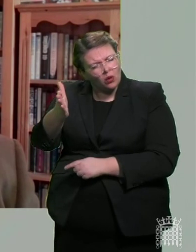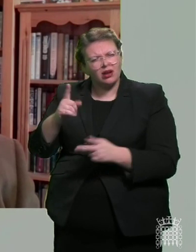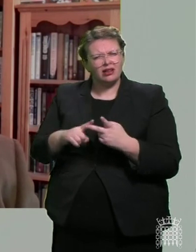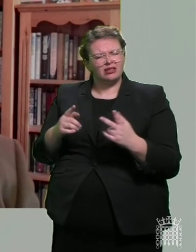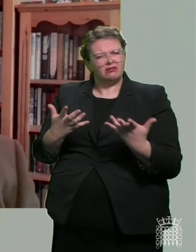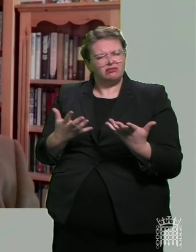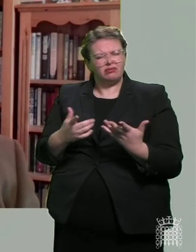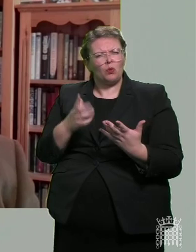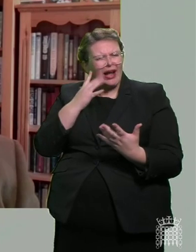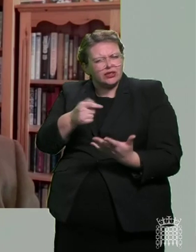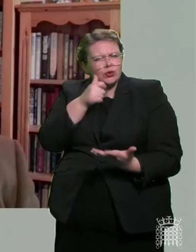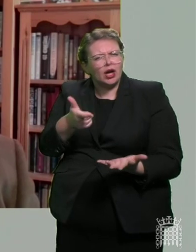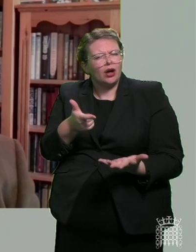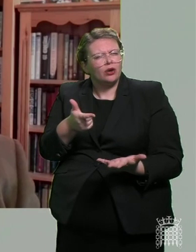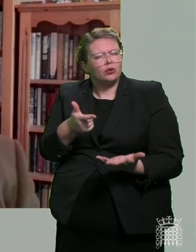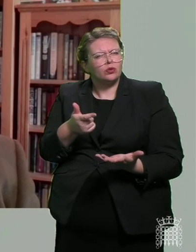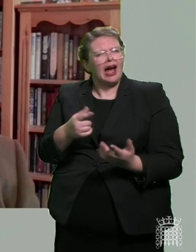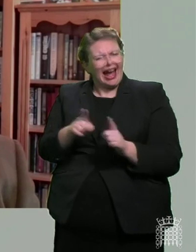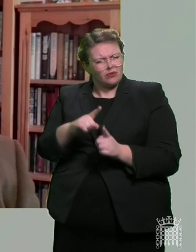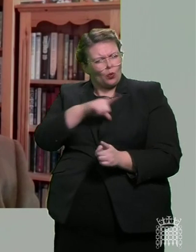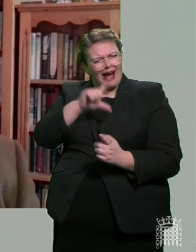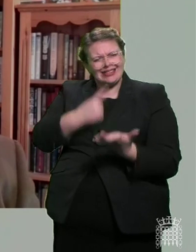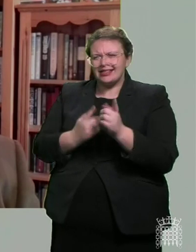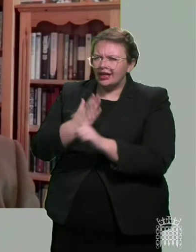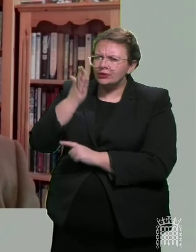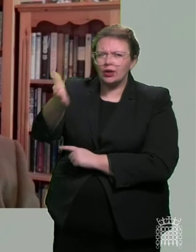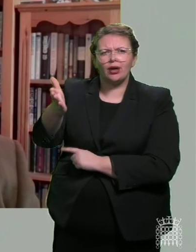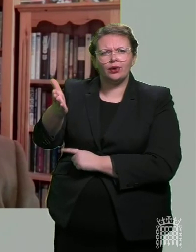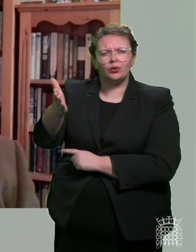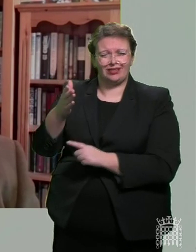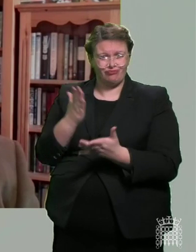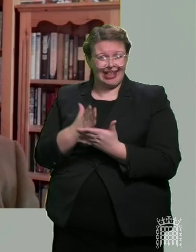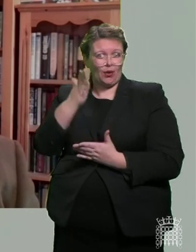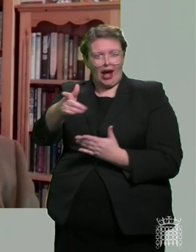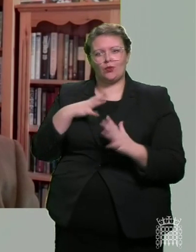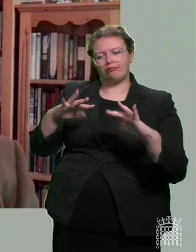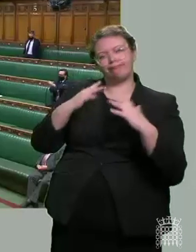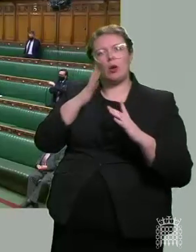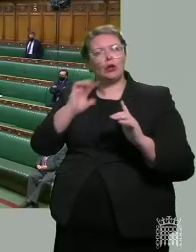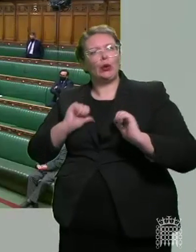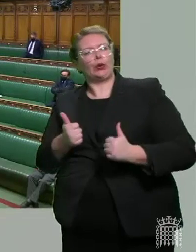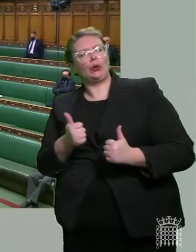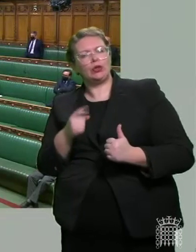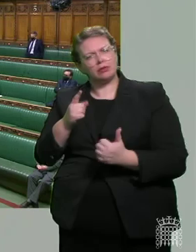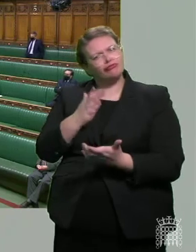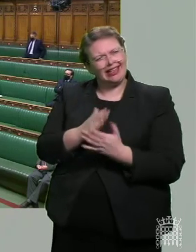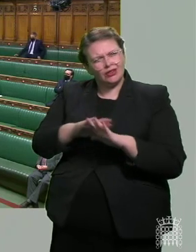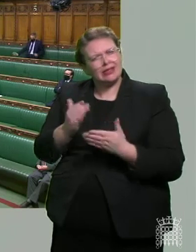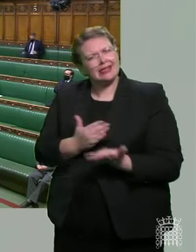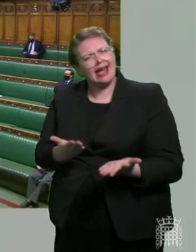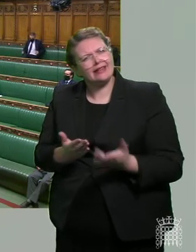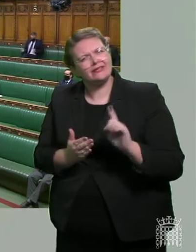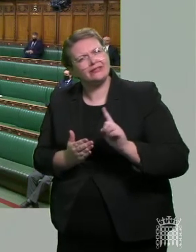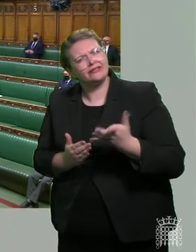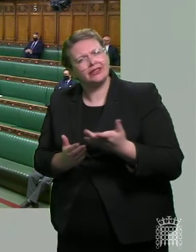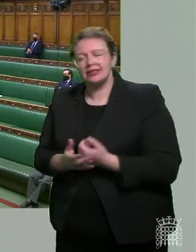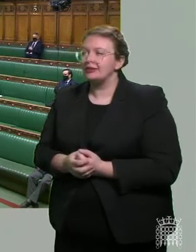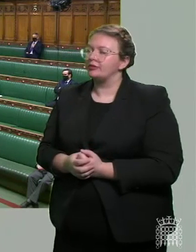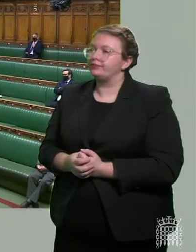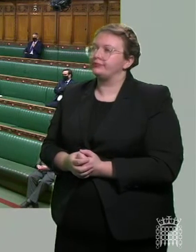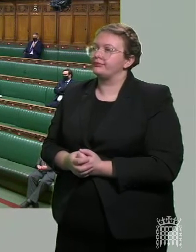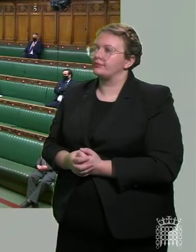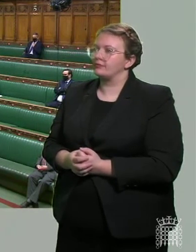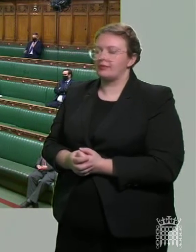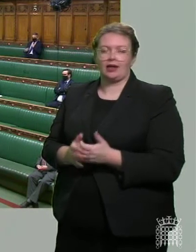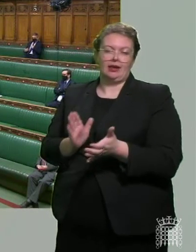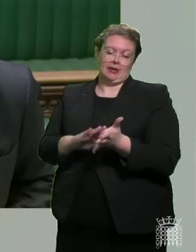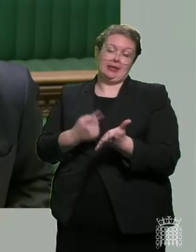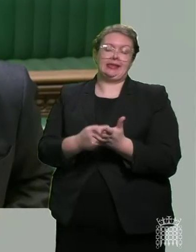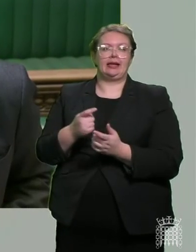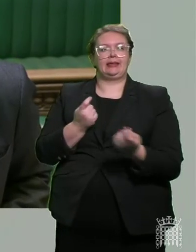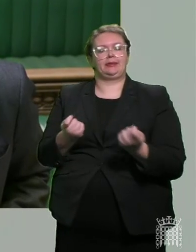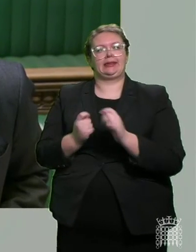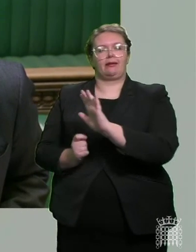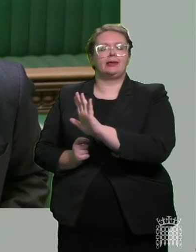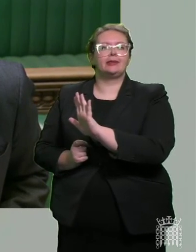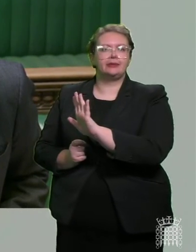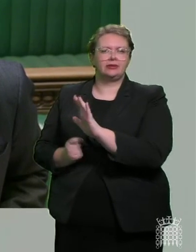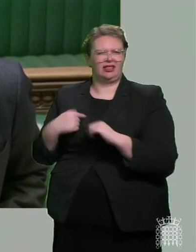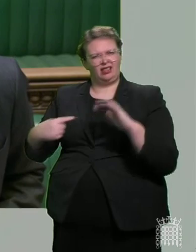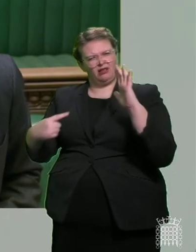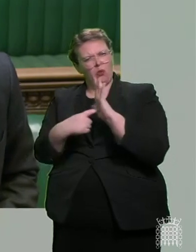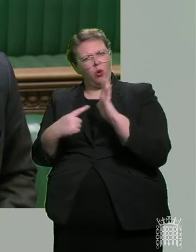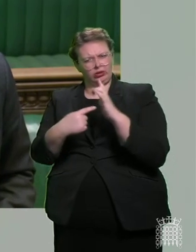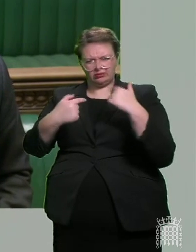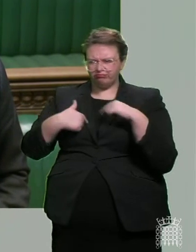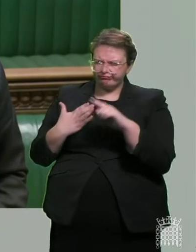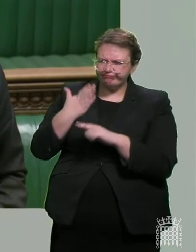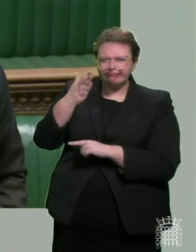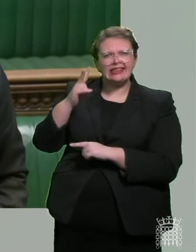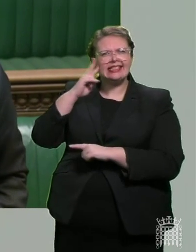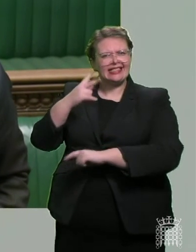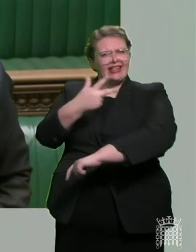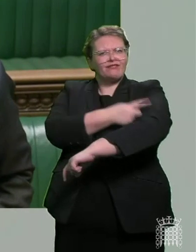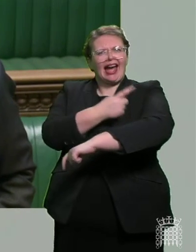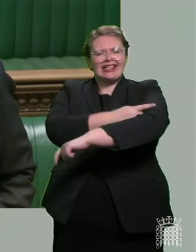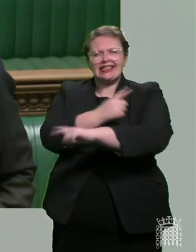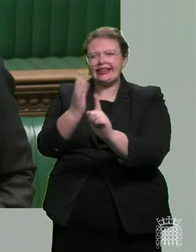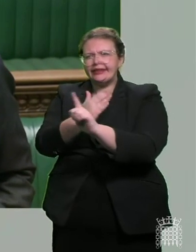The right honourable and learned Gentleman raises a very important point about cladding and the predicament of some leaseholders—many leaseholders—and he is absolutely right that this is a problem that needs to be fixed.